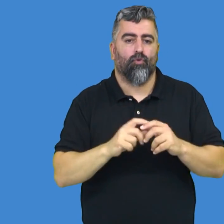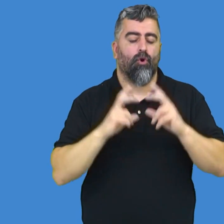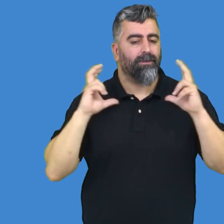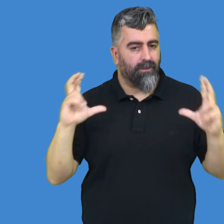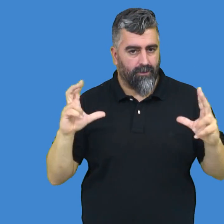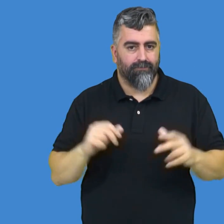gordo